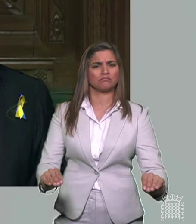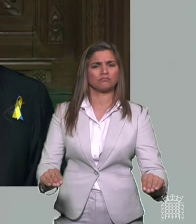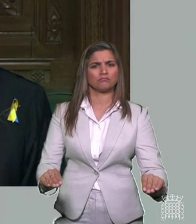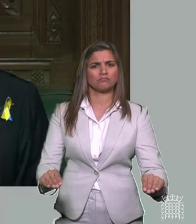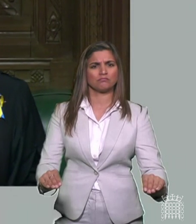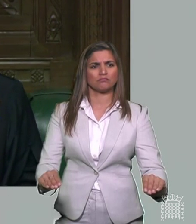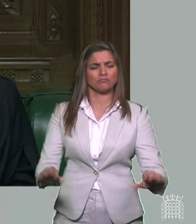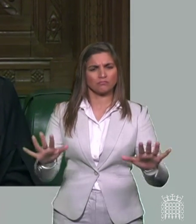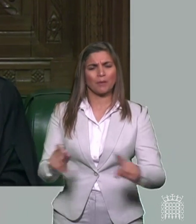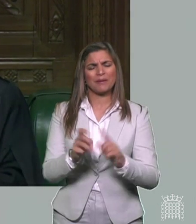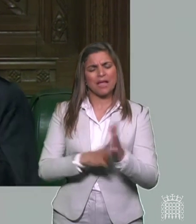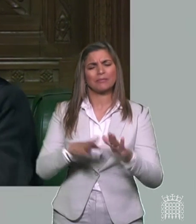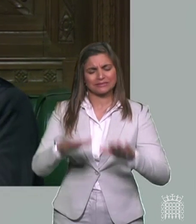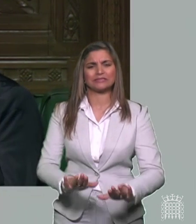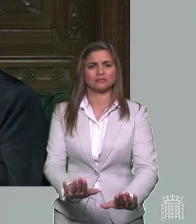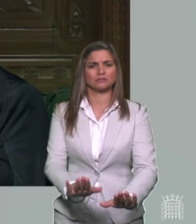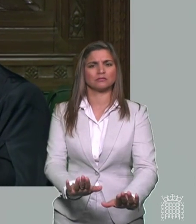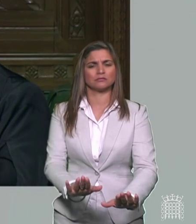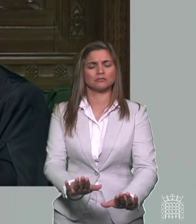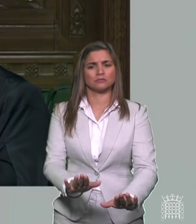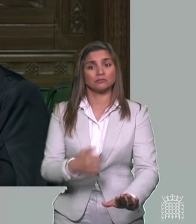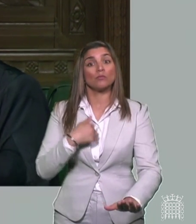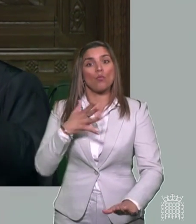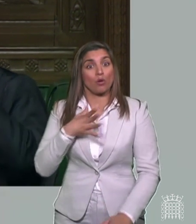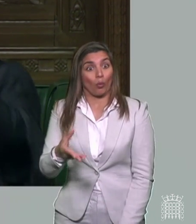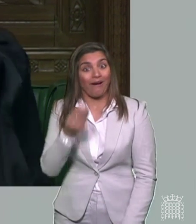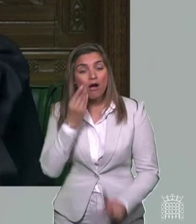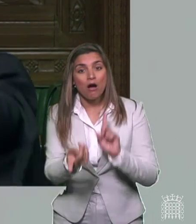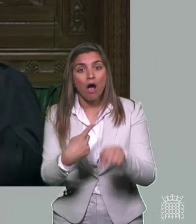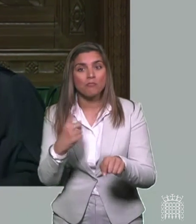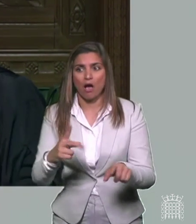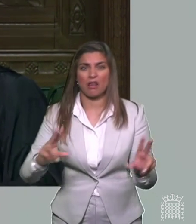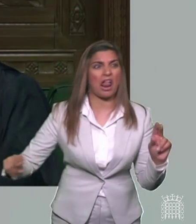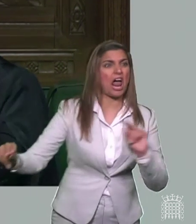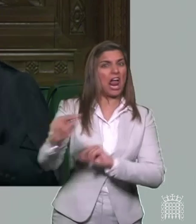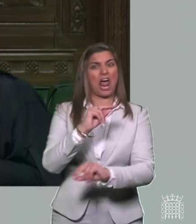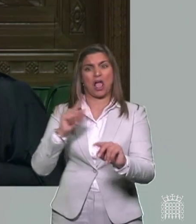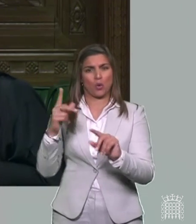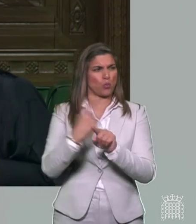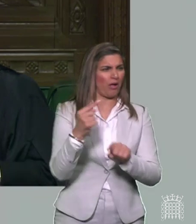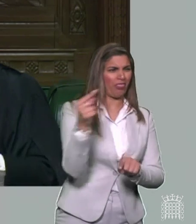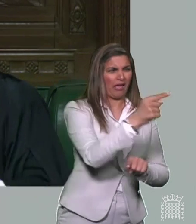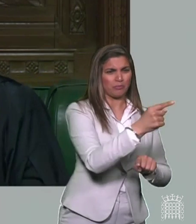Order. Prime Minister, sit down. I want to hear what you have got to say, but I cannot hear when you talk in that way.